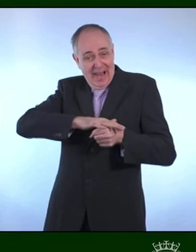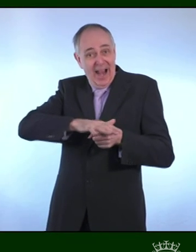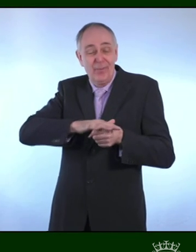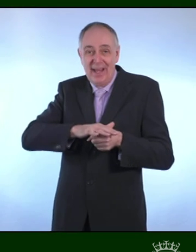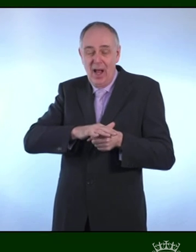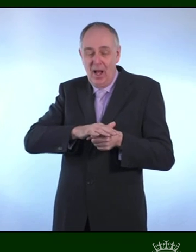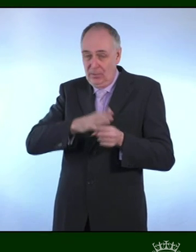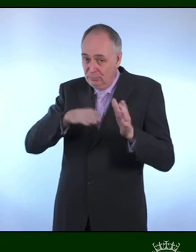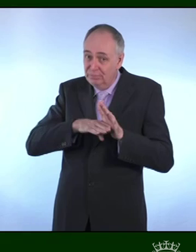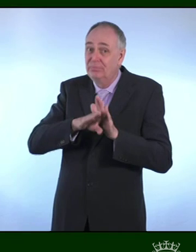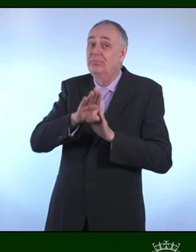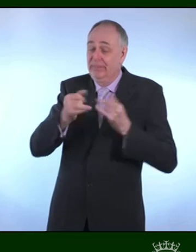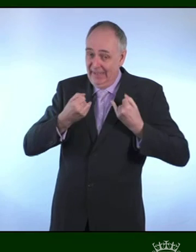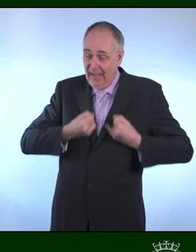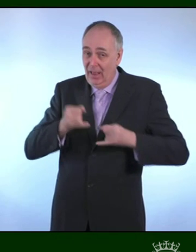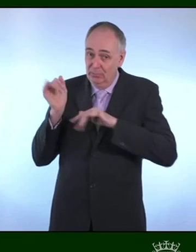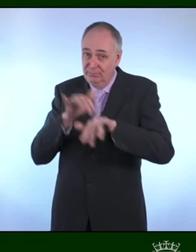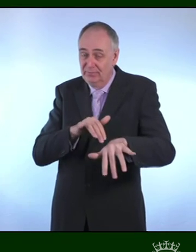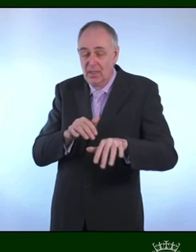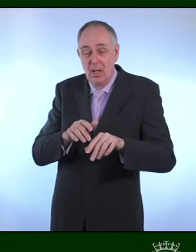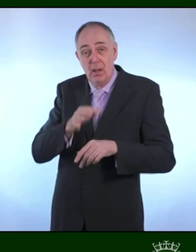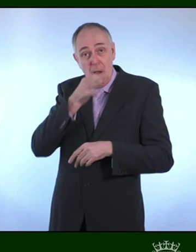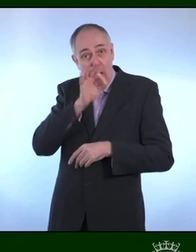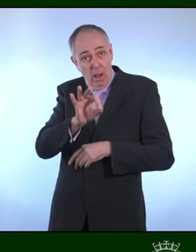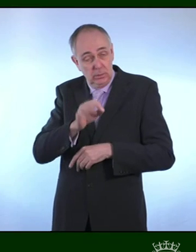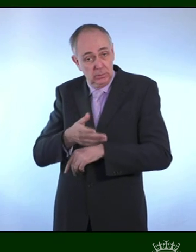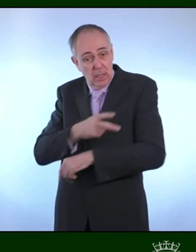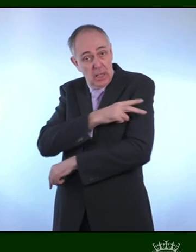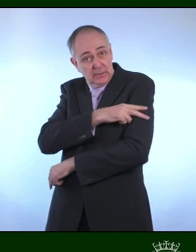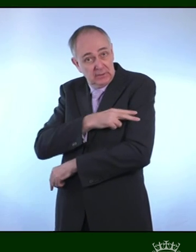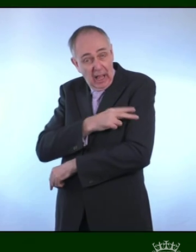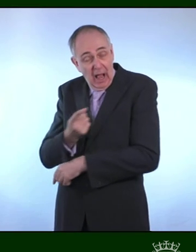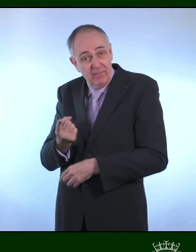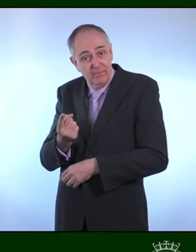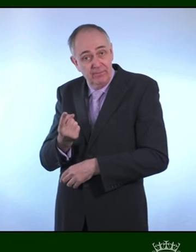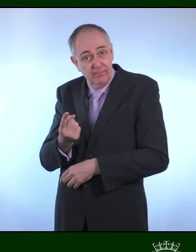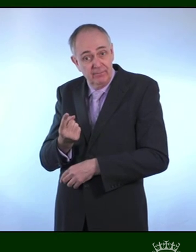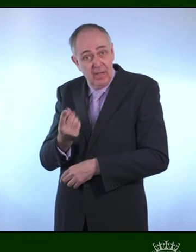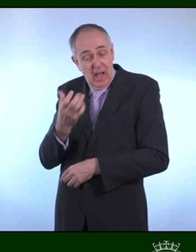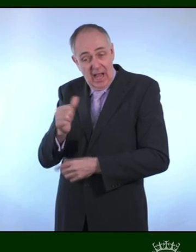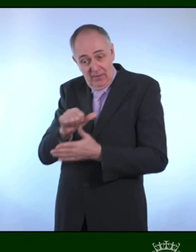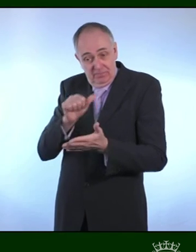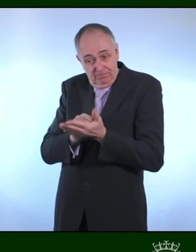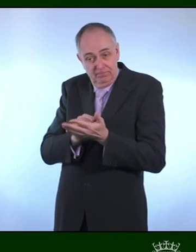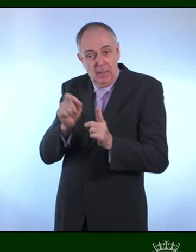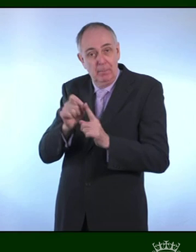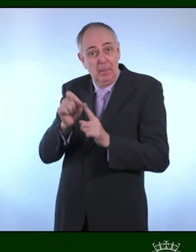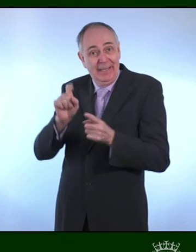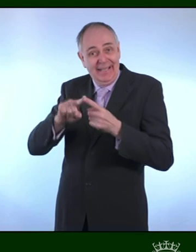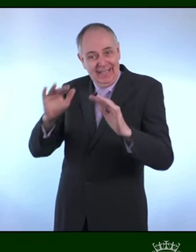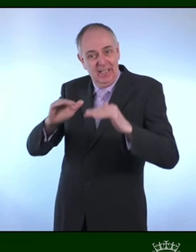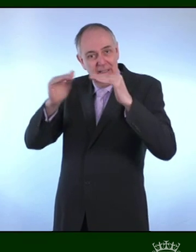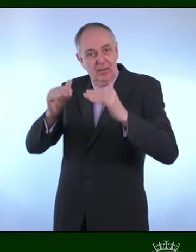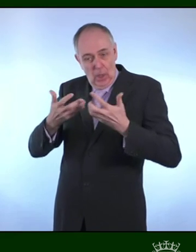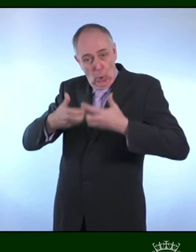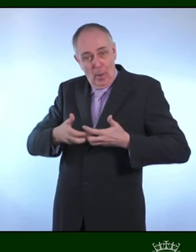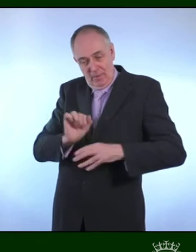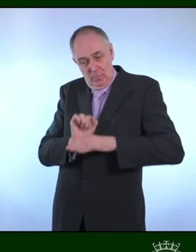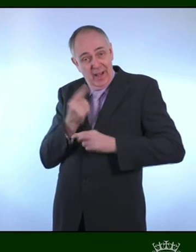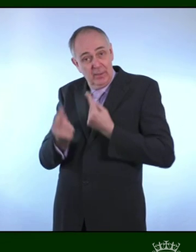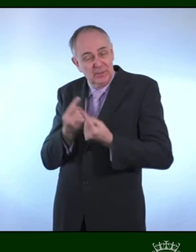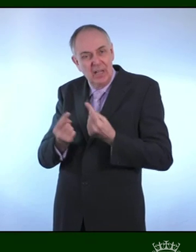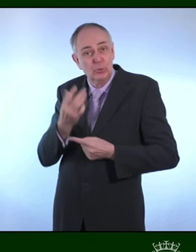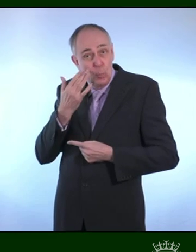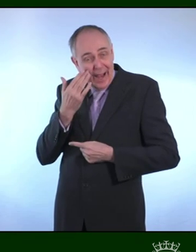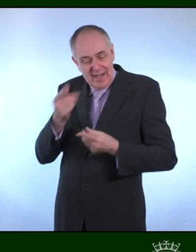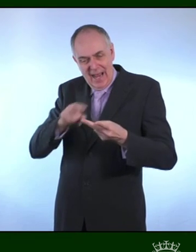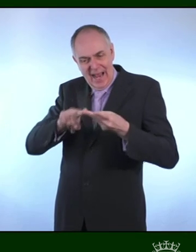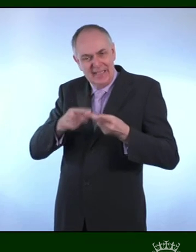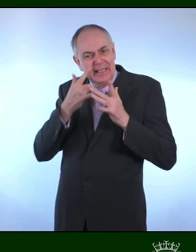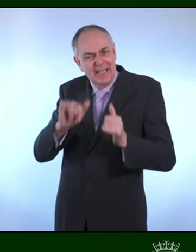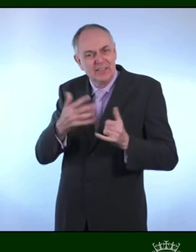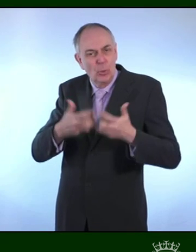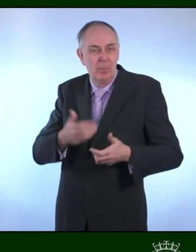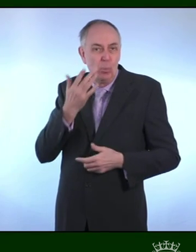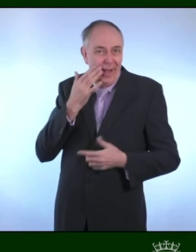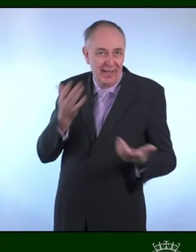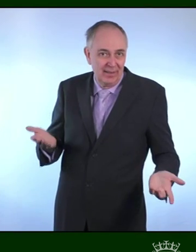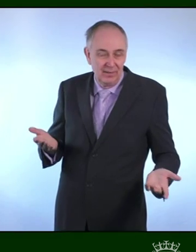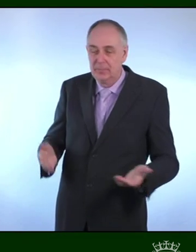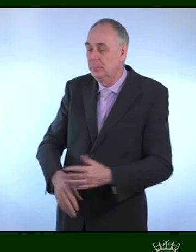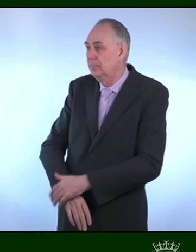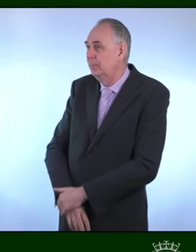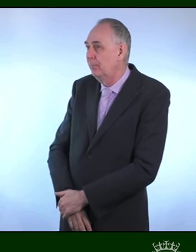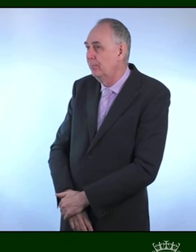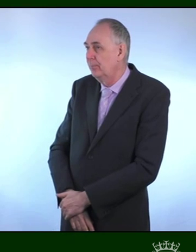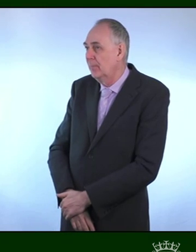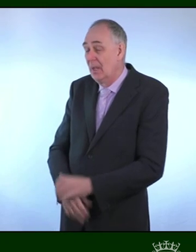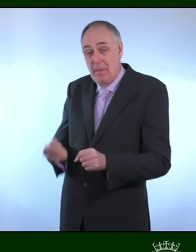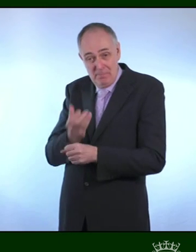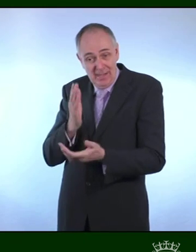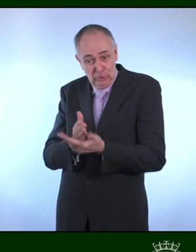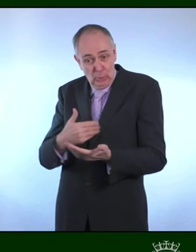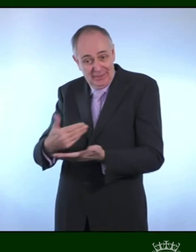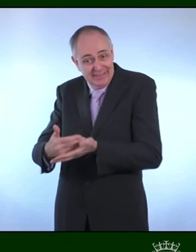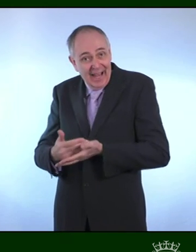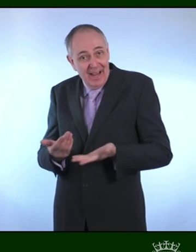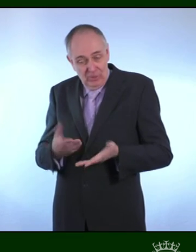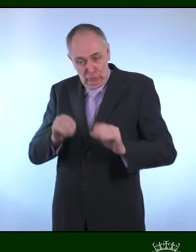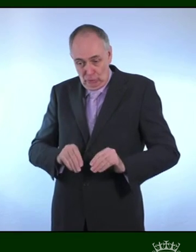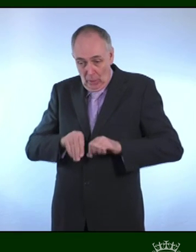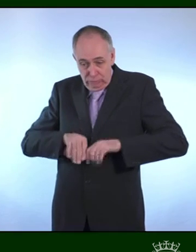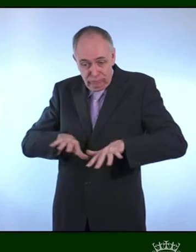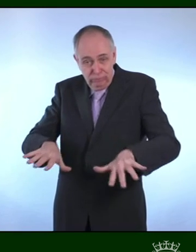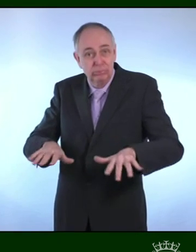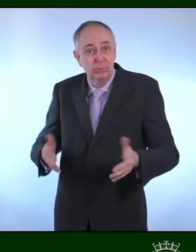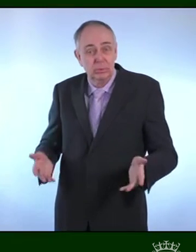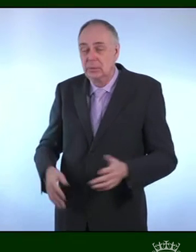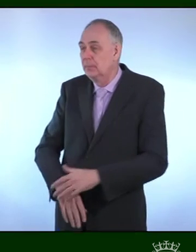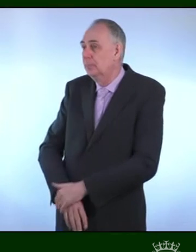Will he therefore tell the House when he expects the staff at the hospital to have access to the high-grade personal protection equipment they need, and, crucially, to testing equipment as and when they need it in order to keep them safe, to prevent the risk of cross-infection and to keep their loved ones safe?